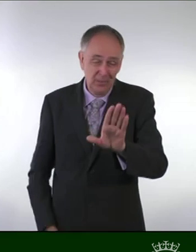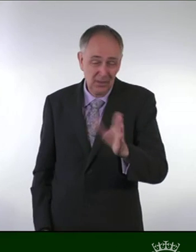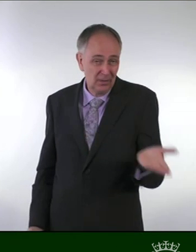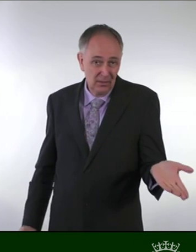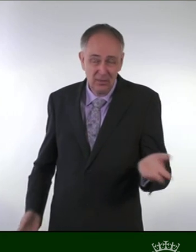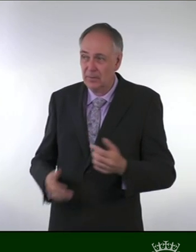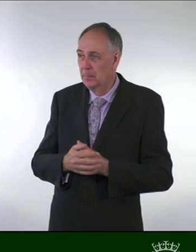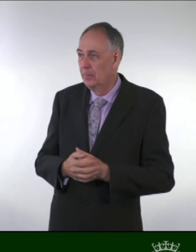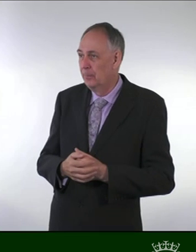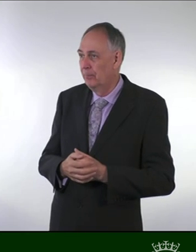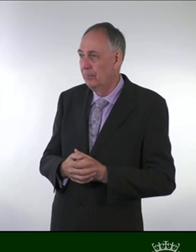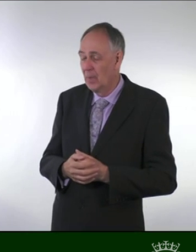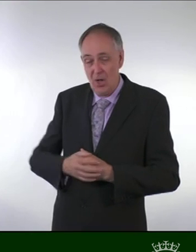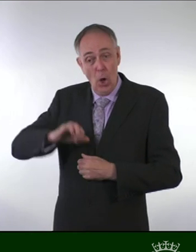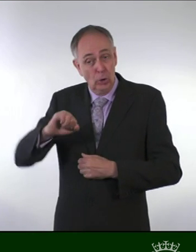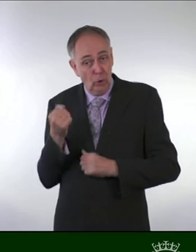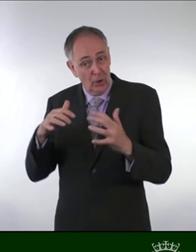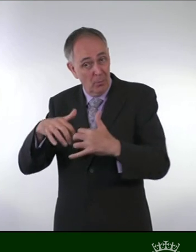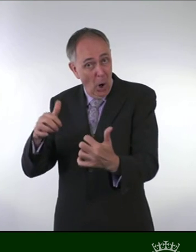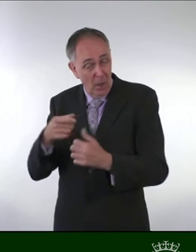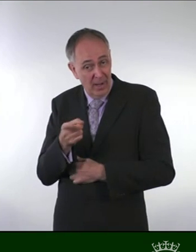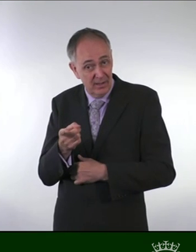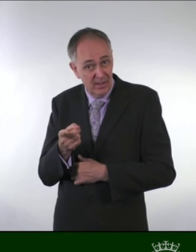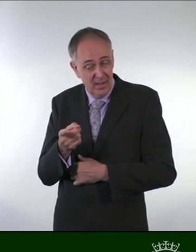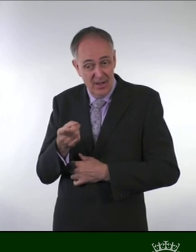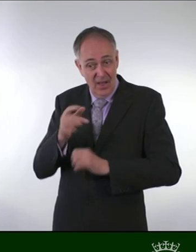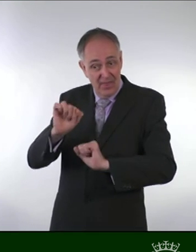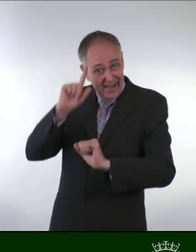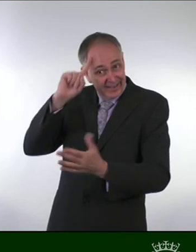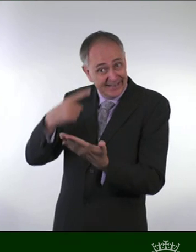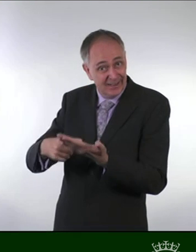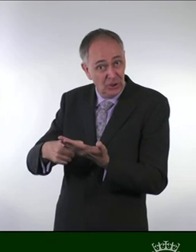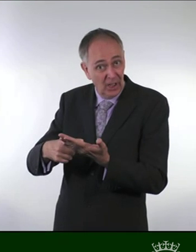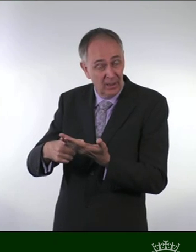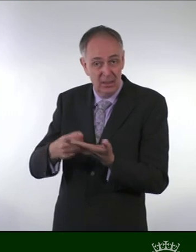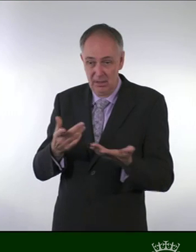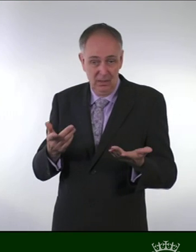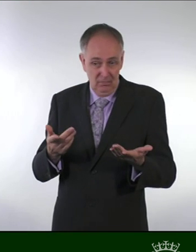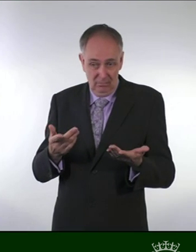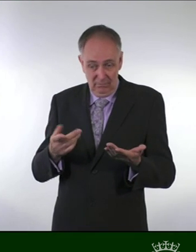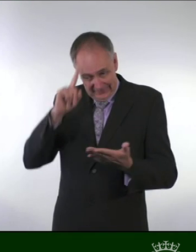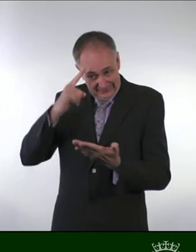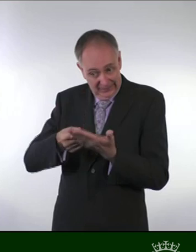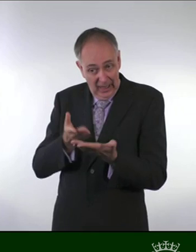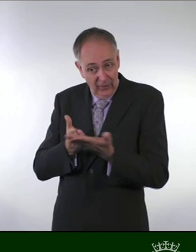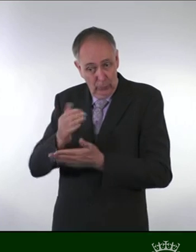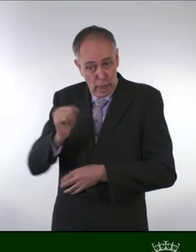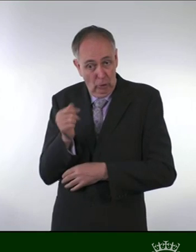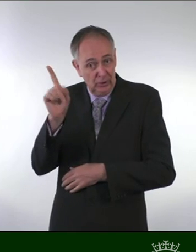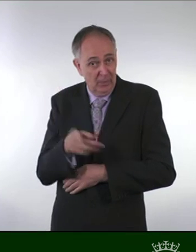The decisions of the Scottish Parliament must and will be decided by the Scottish people.